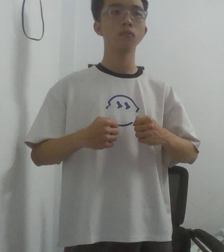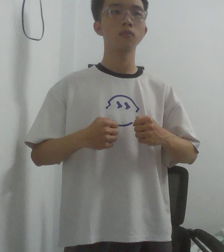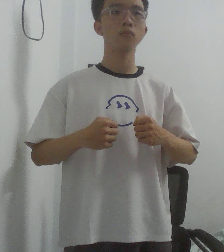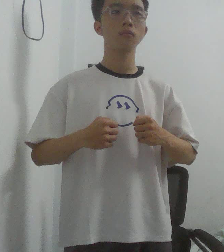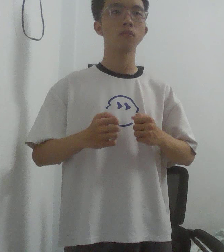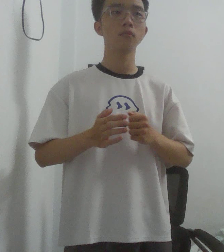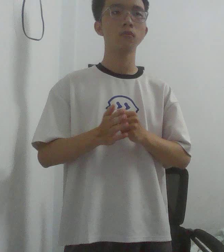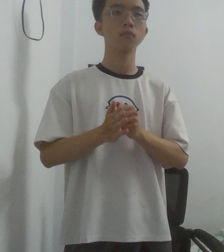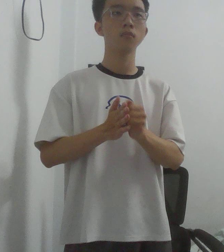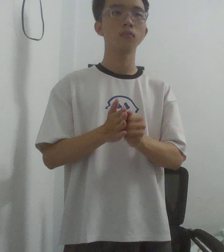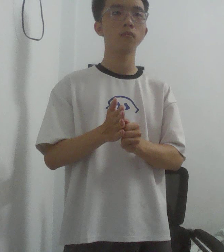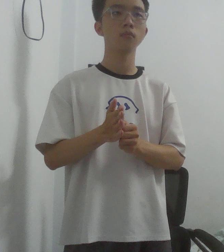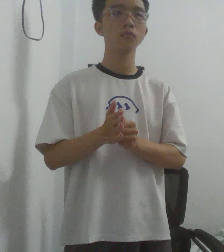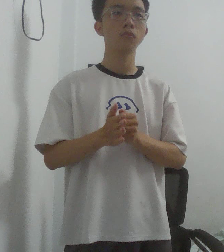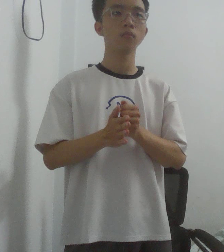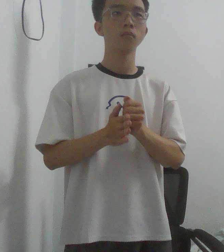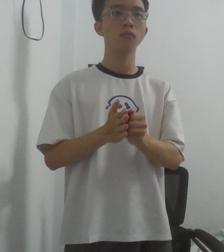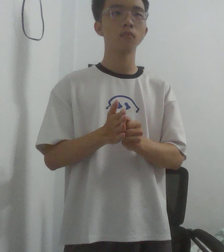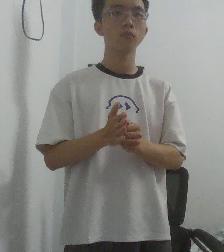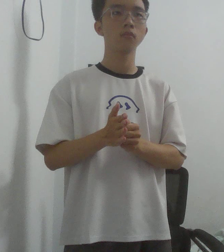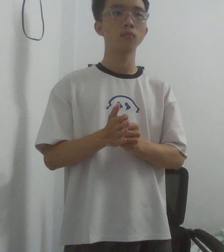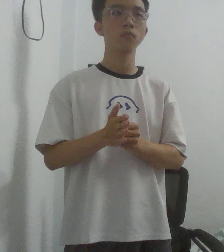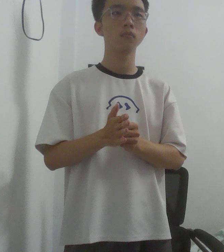thang